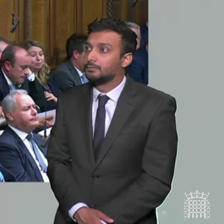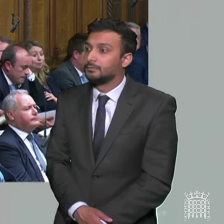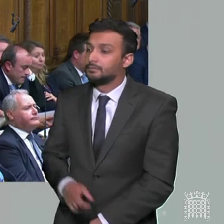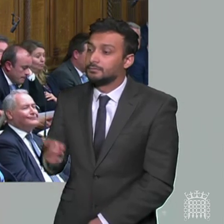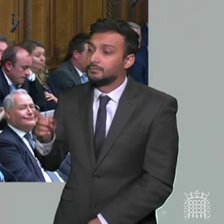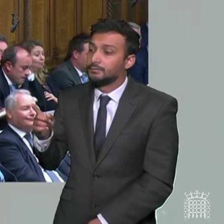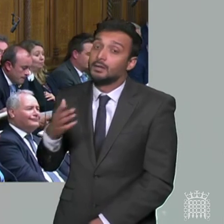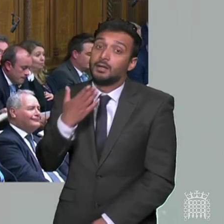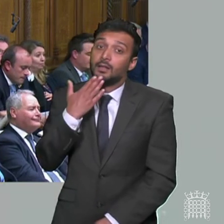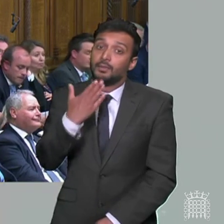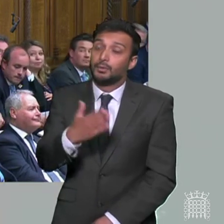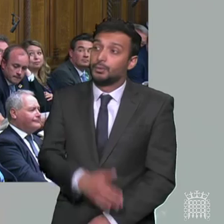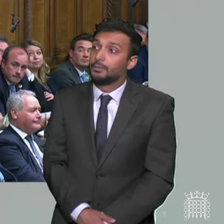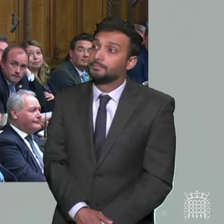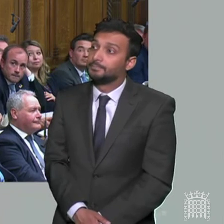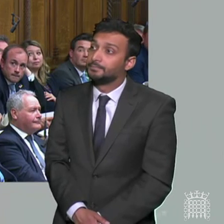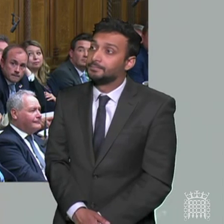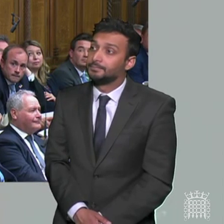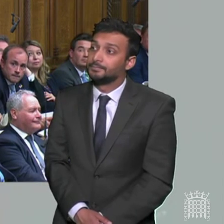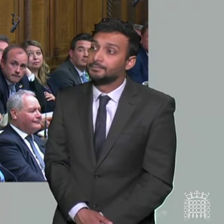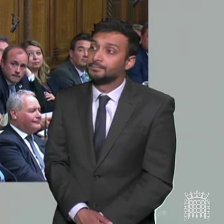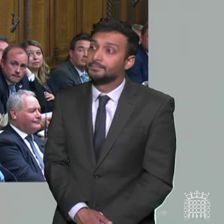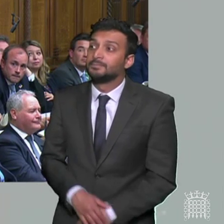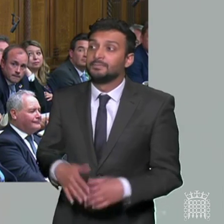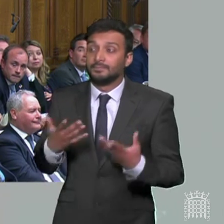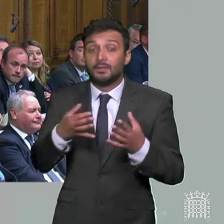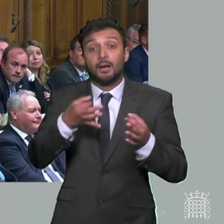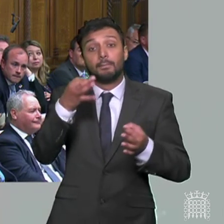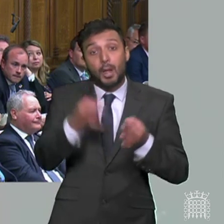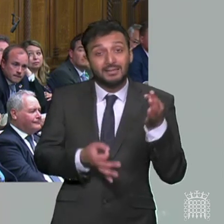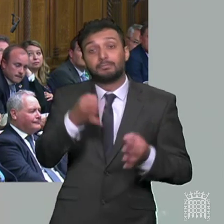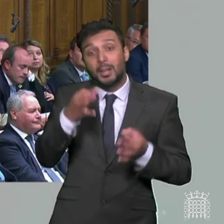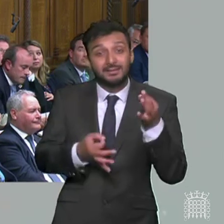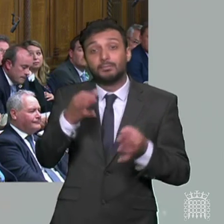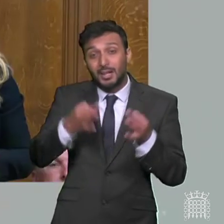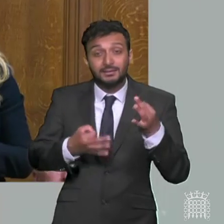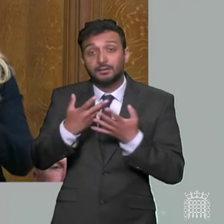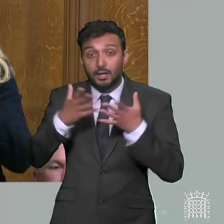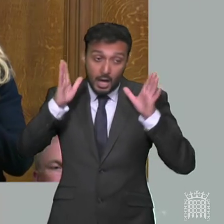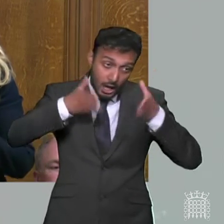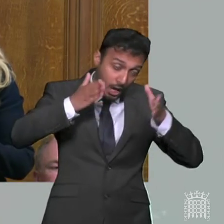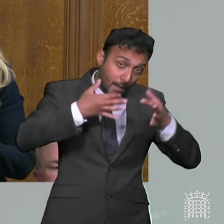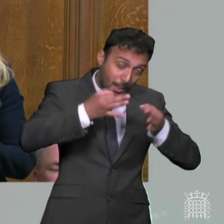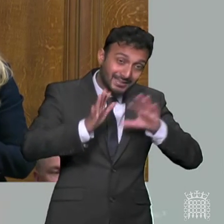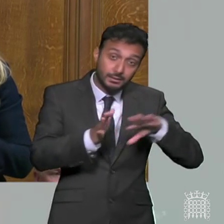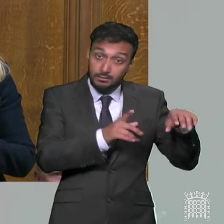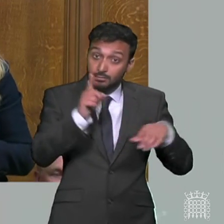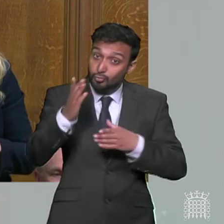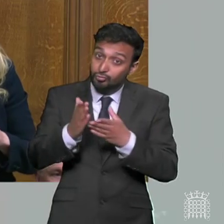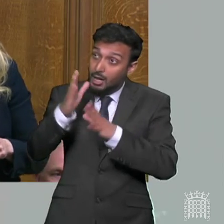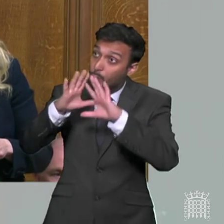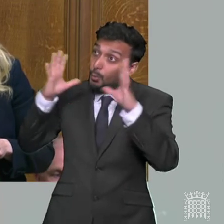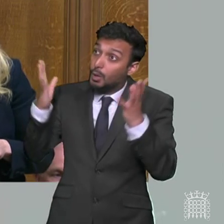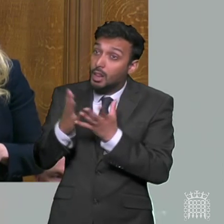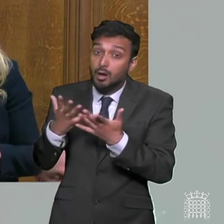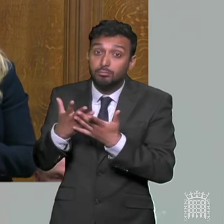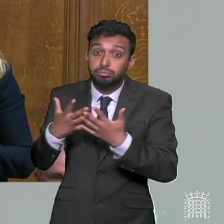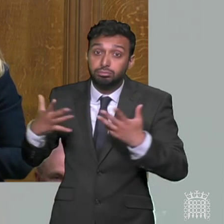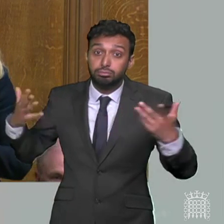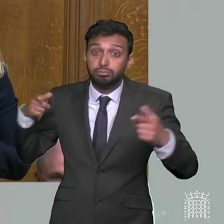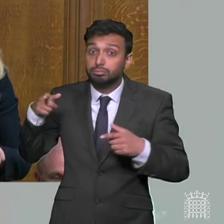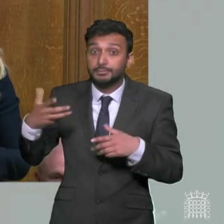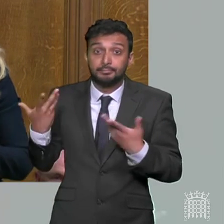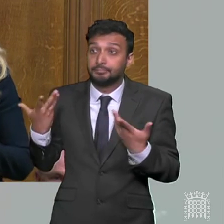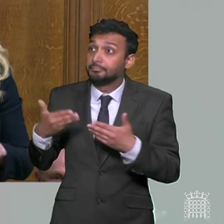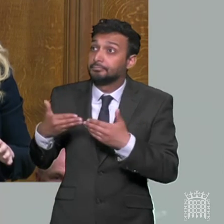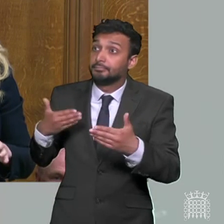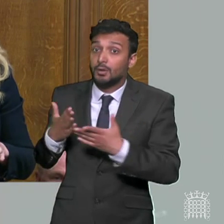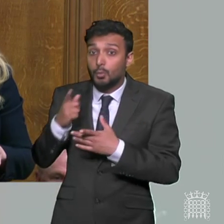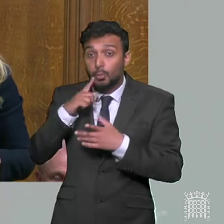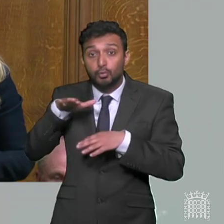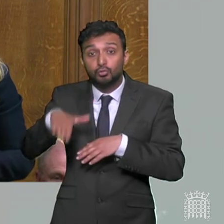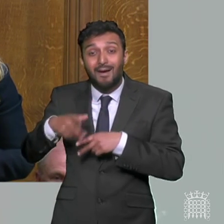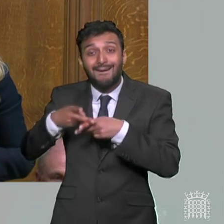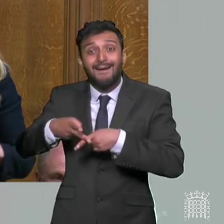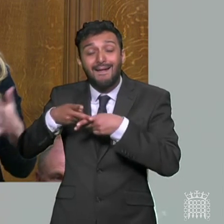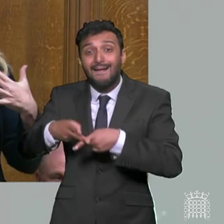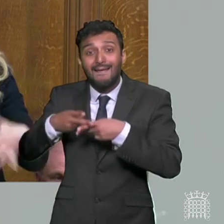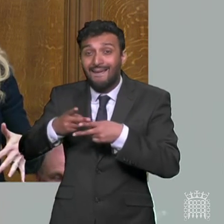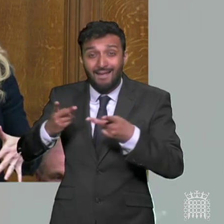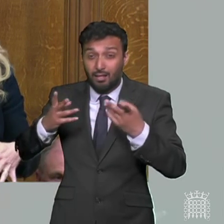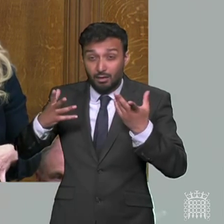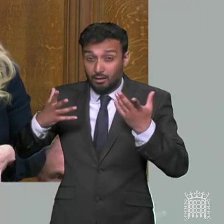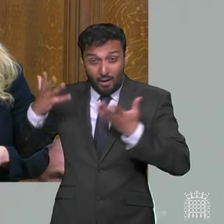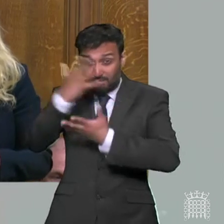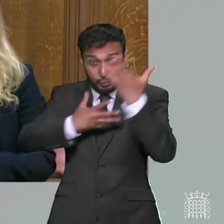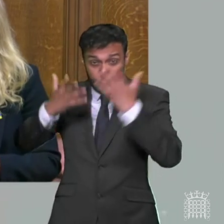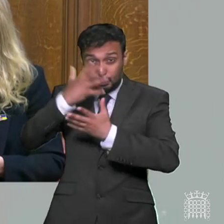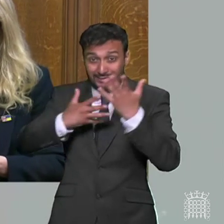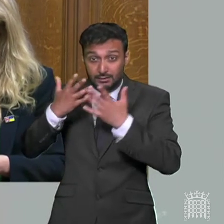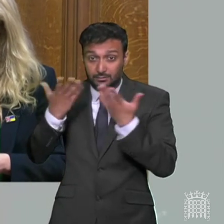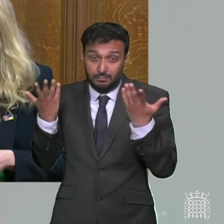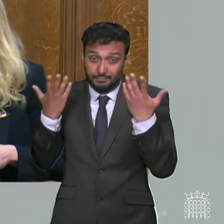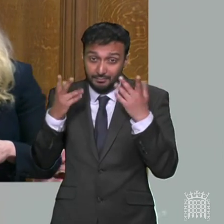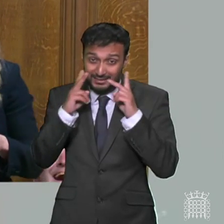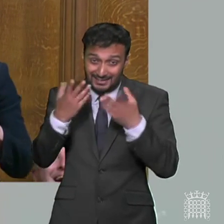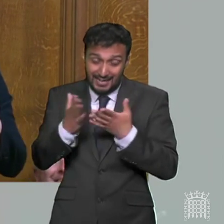While the politics of politics often gets all the attention, back in the real world millions of parents—I declare a quite obvious interest—are being held back by issues with childcare schemes, which have been a muddle under Governments of all political colours.